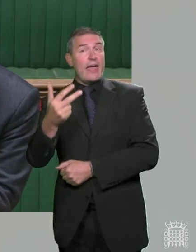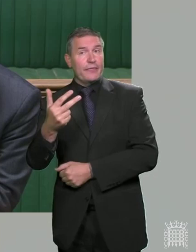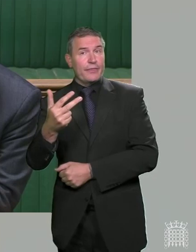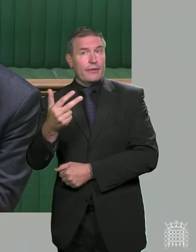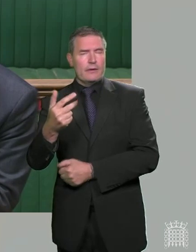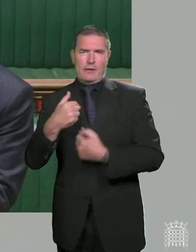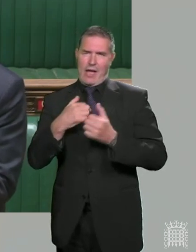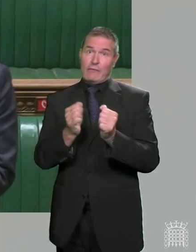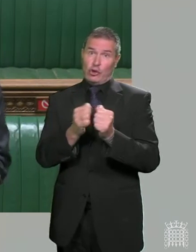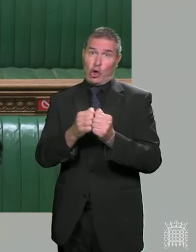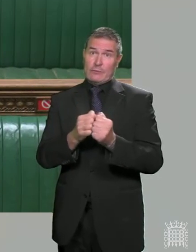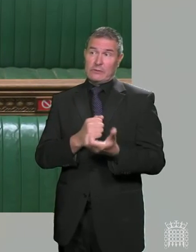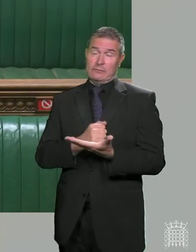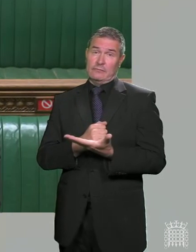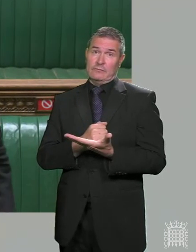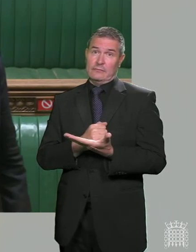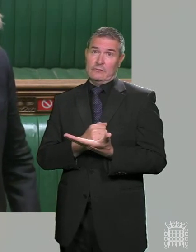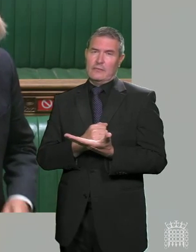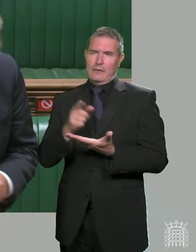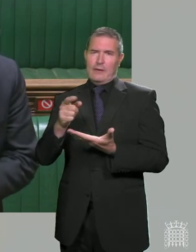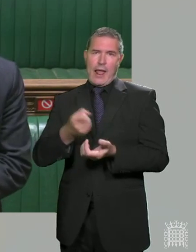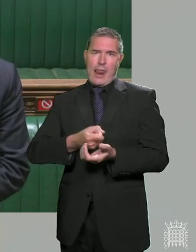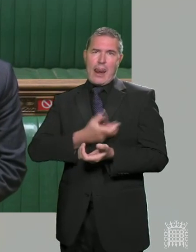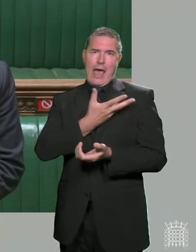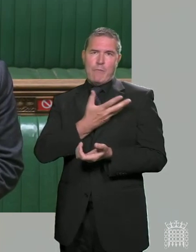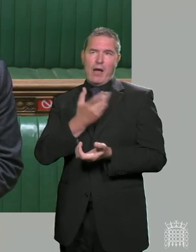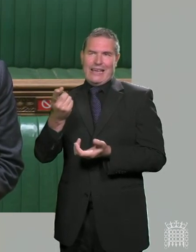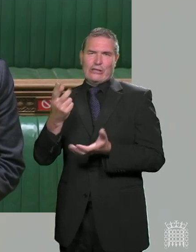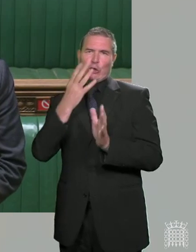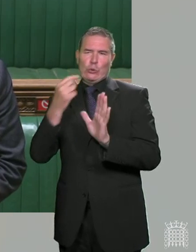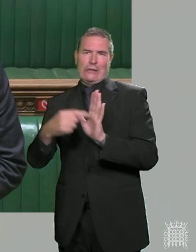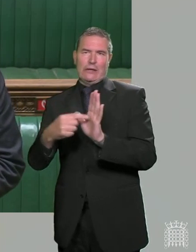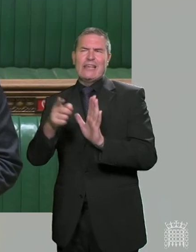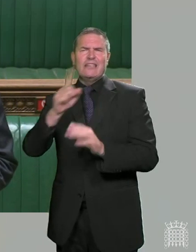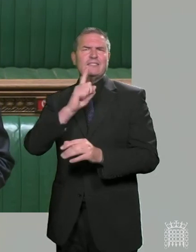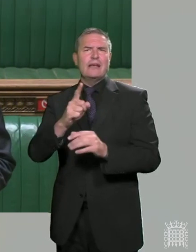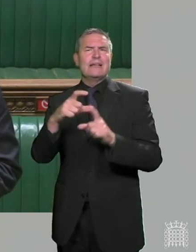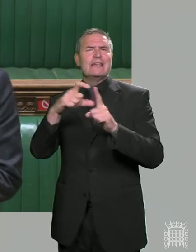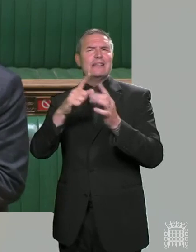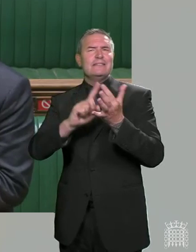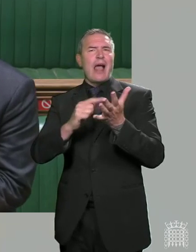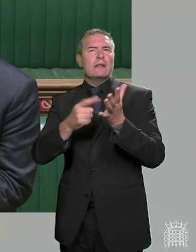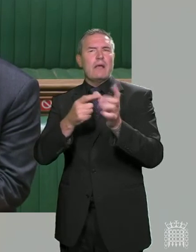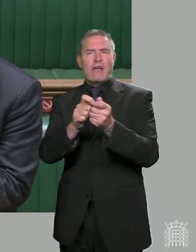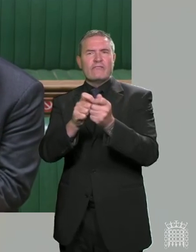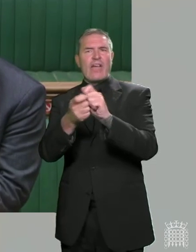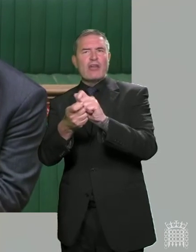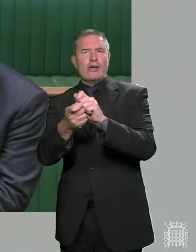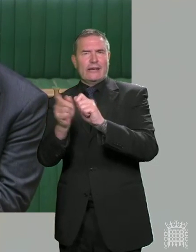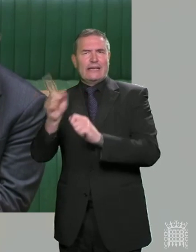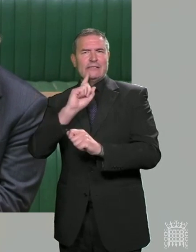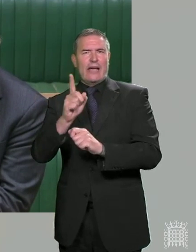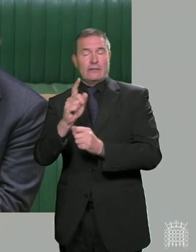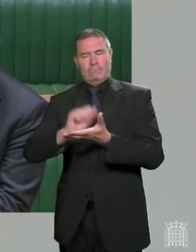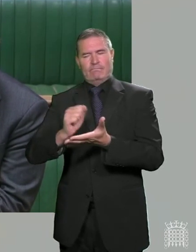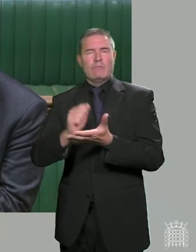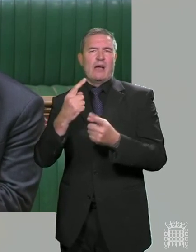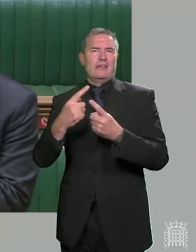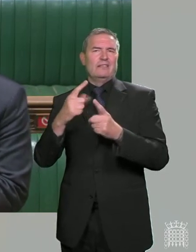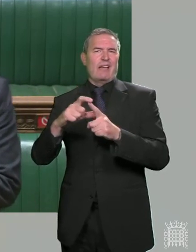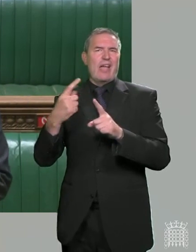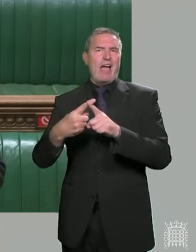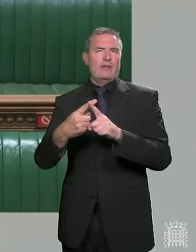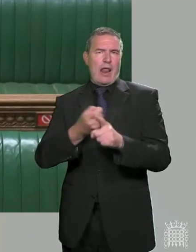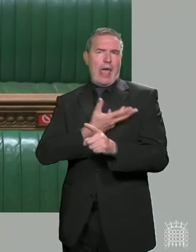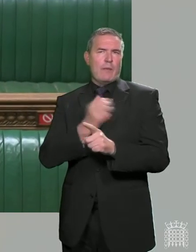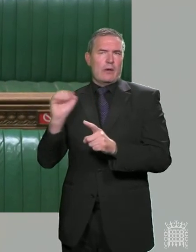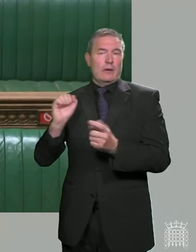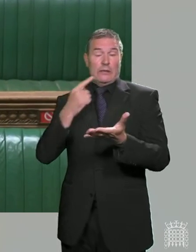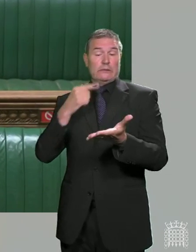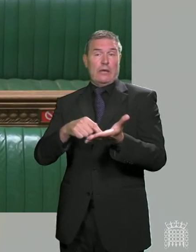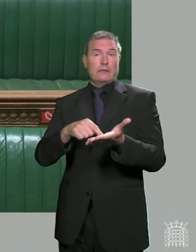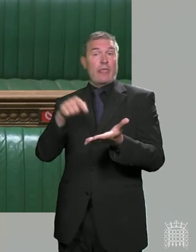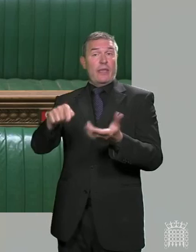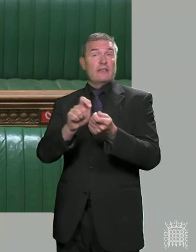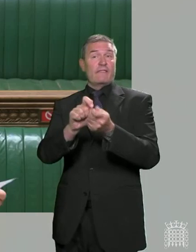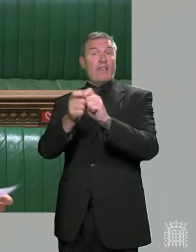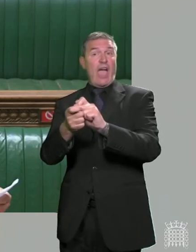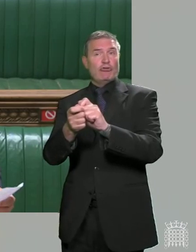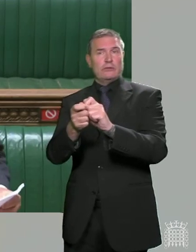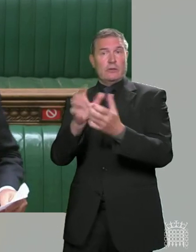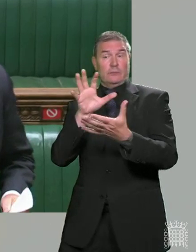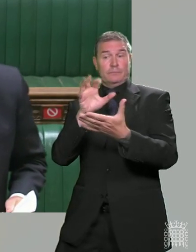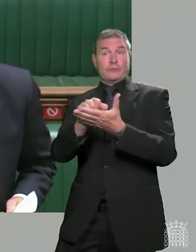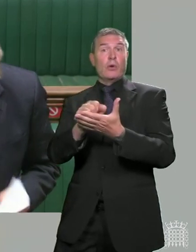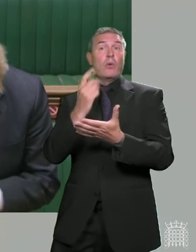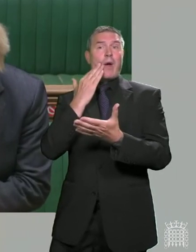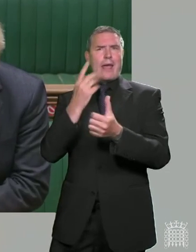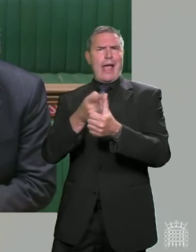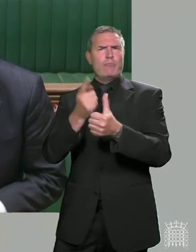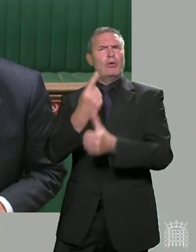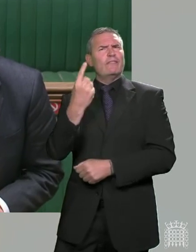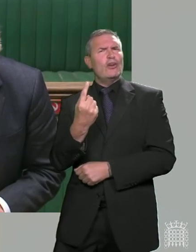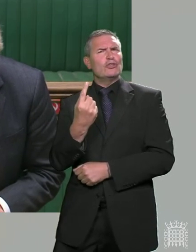I have a document on which I believe he is relying—it seems to be published by somebody called David Evans, general secretary of the Labour party—in which he says that the delta variant was identified on 1 April.